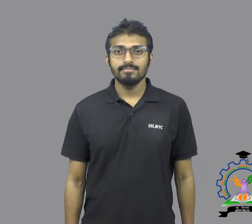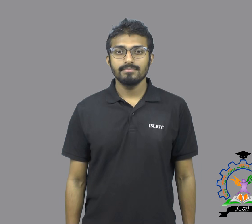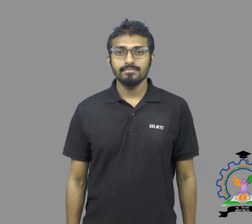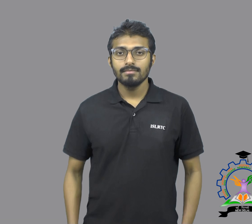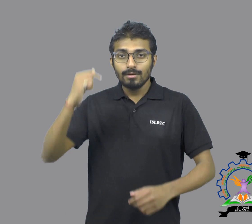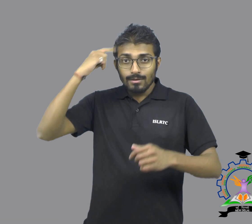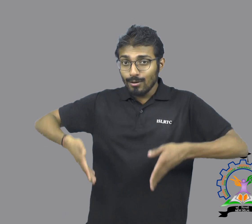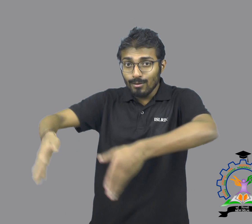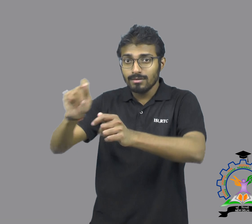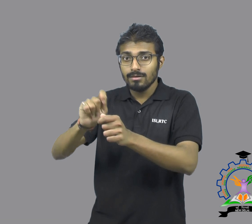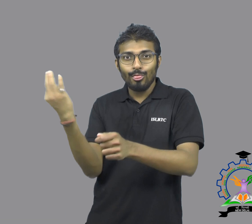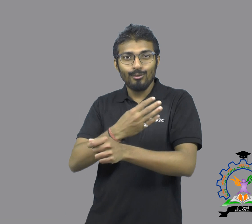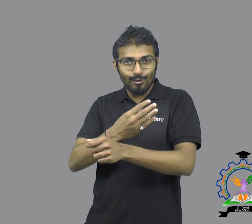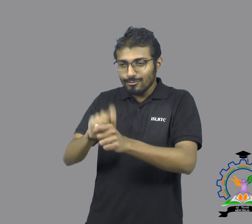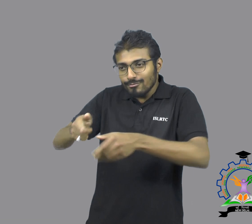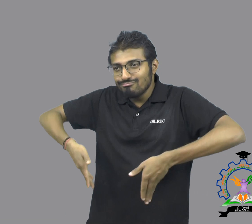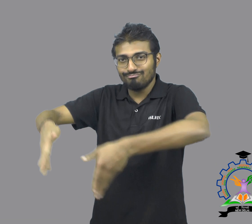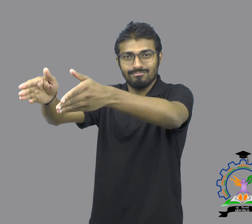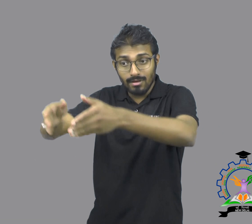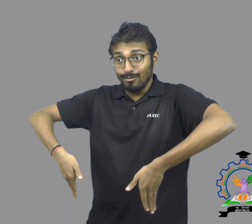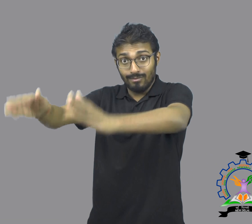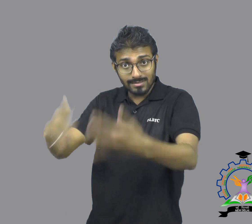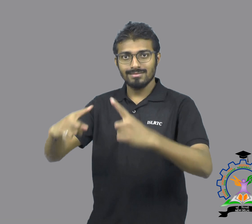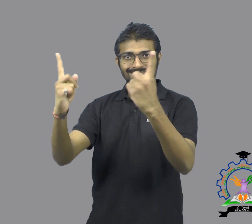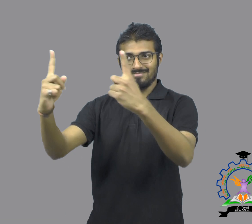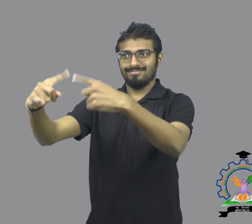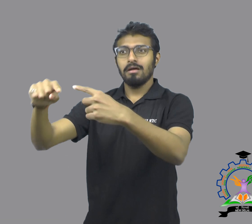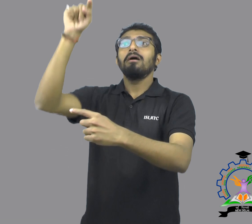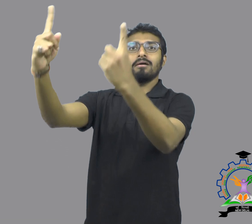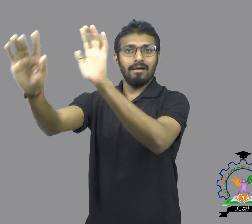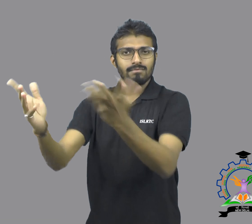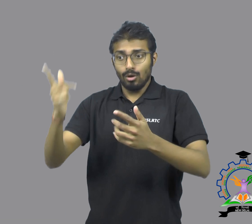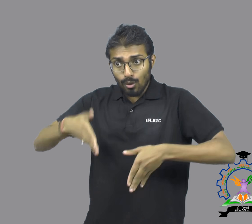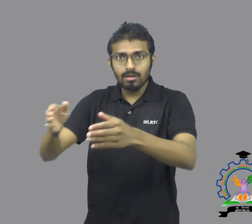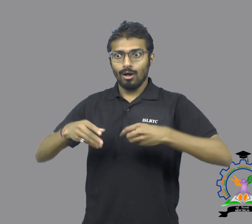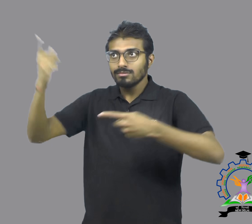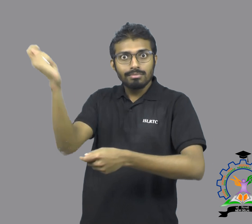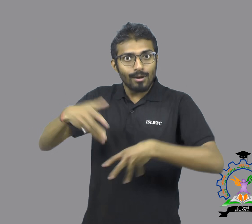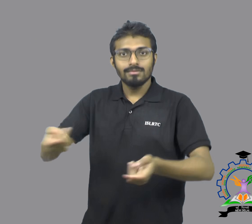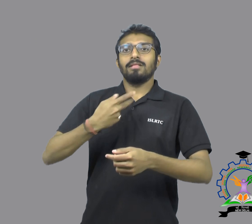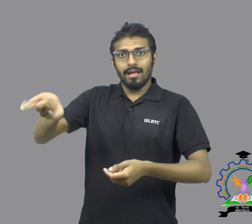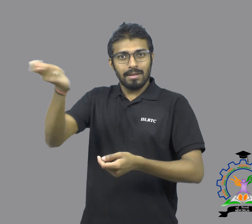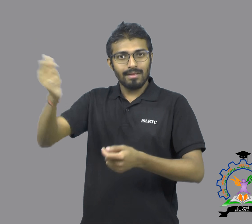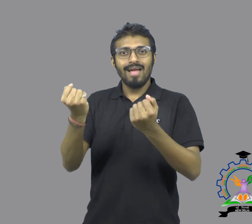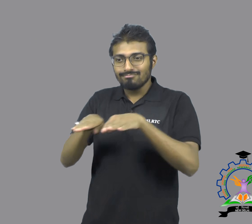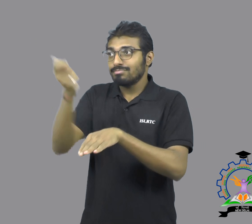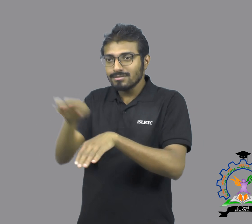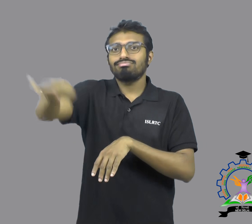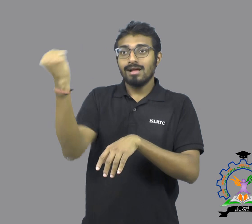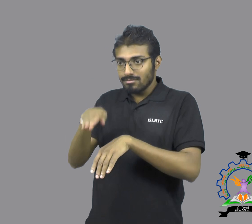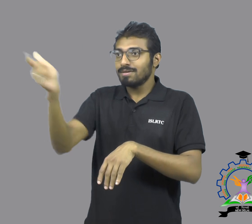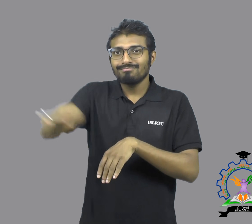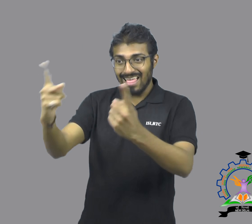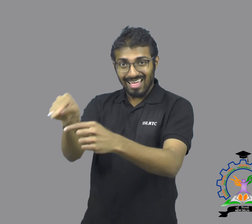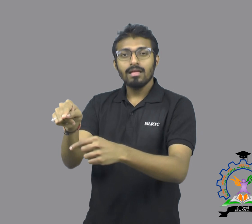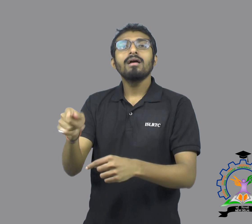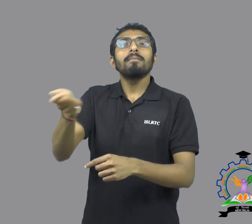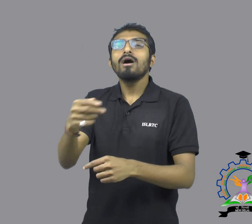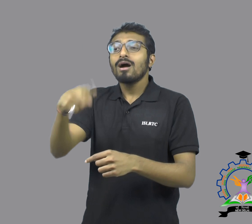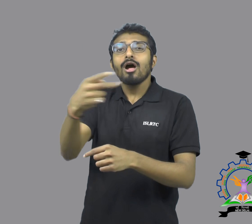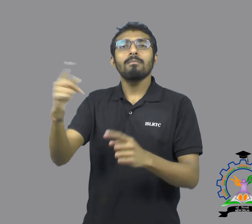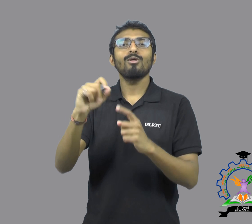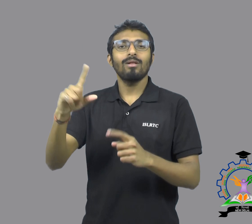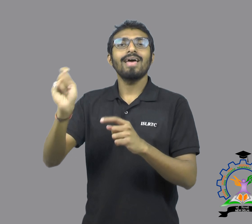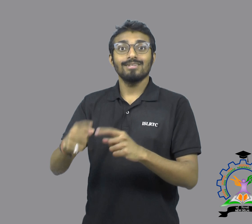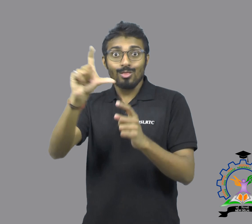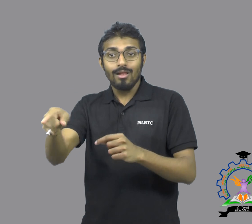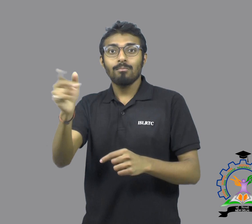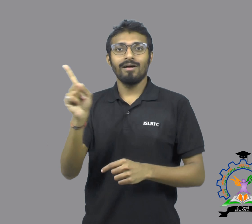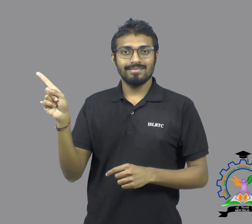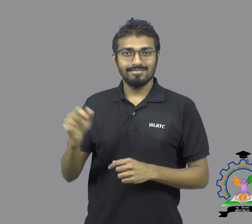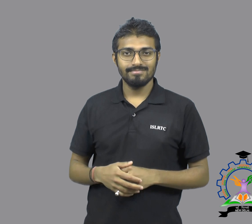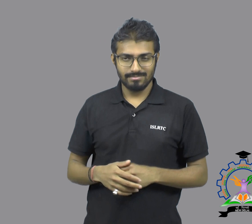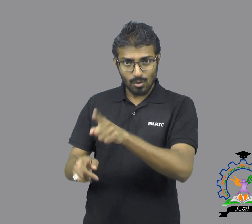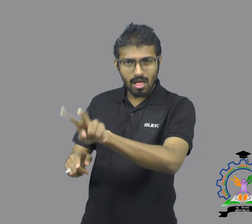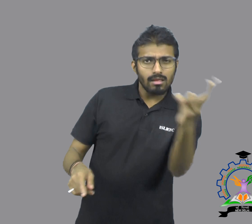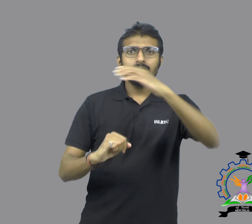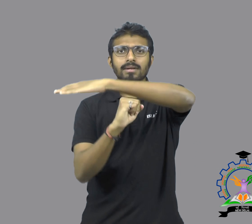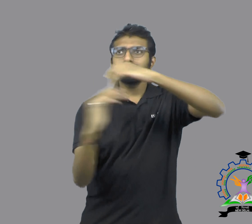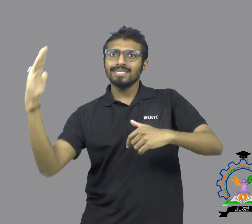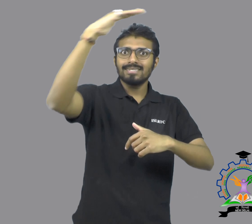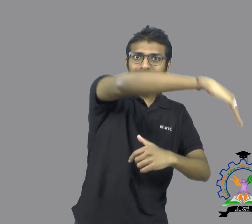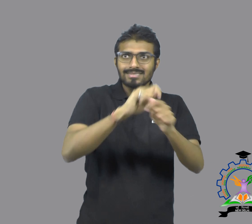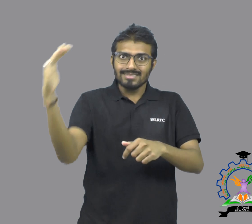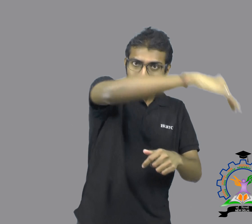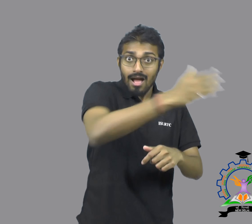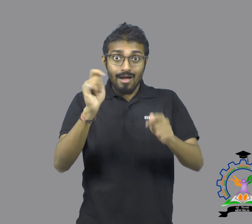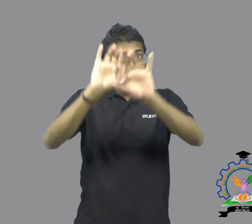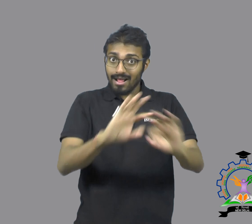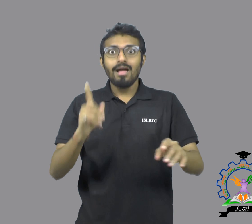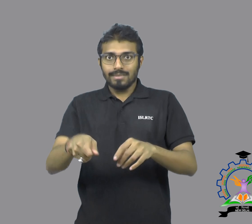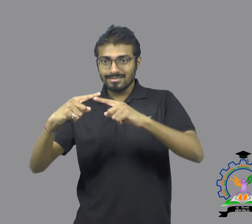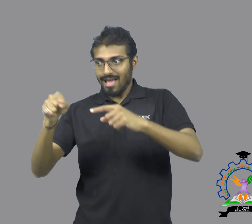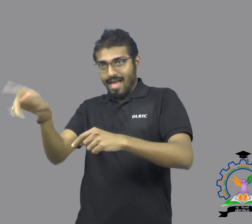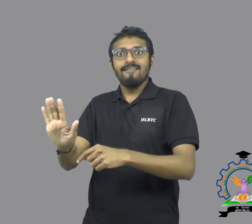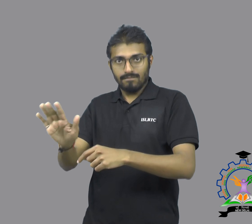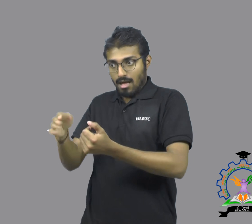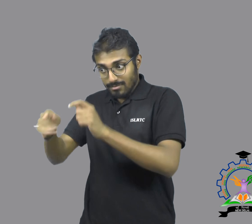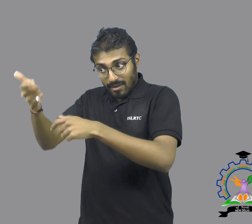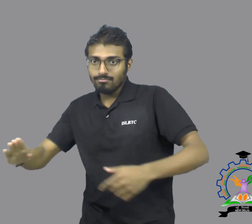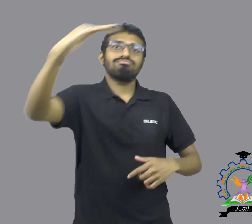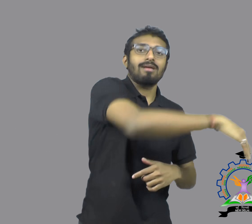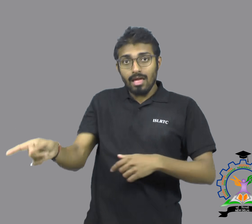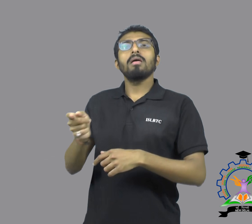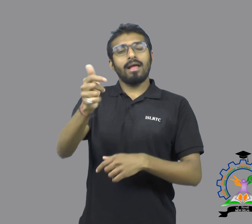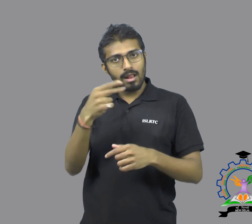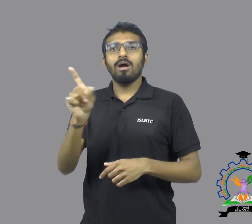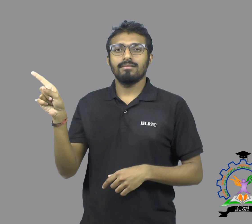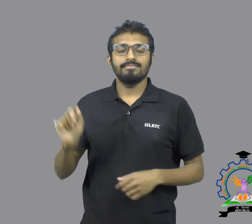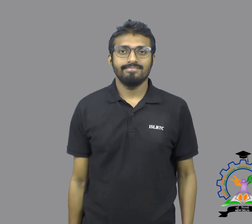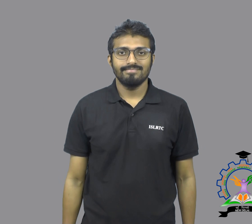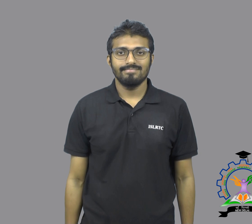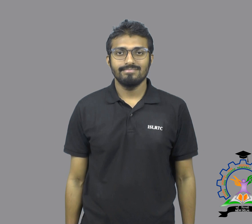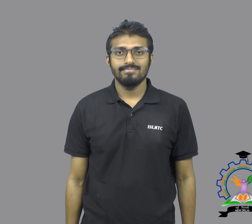Toll